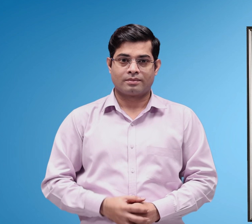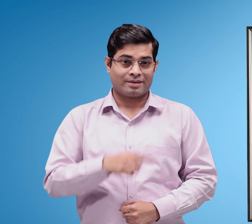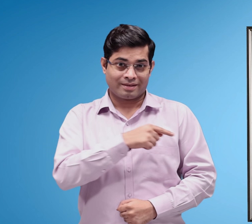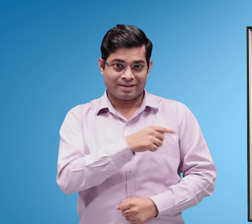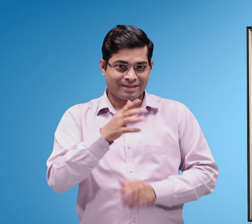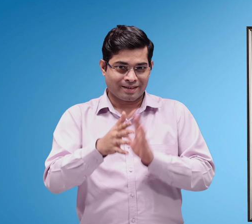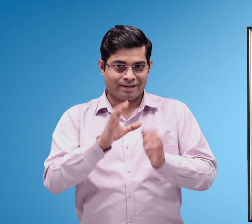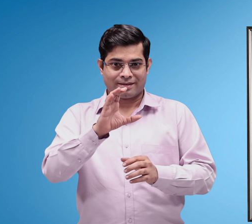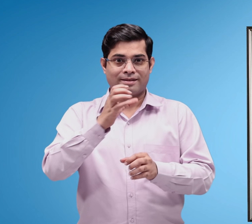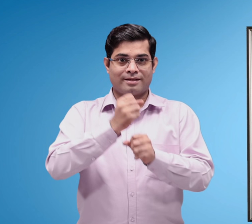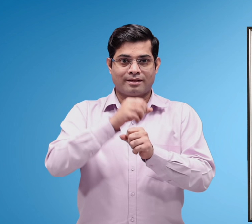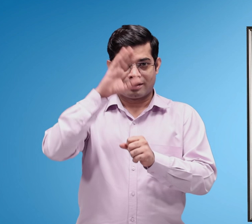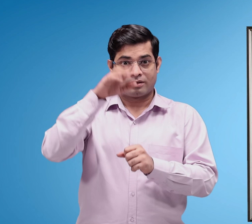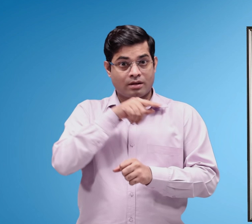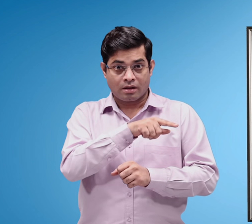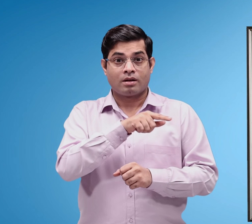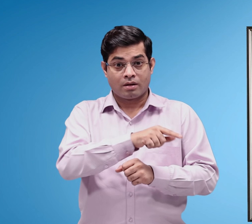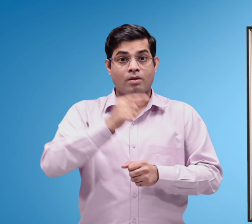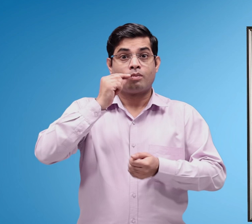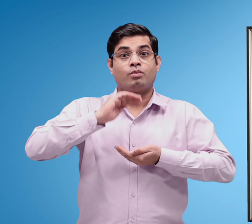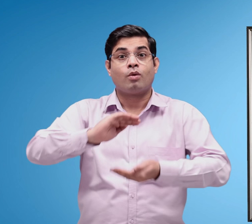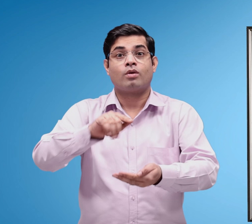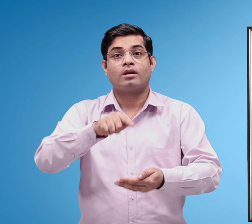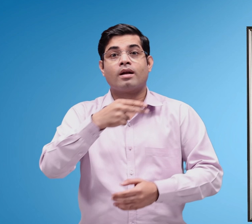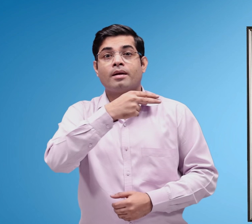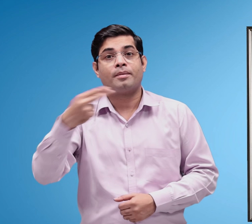He was the father of Samudragupta.